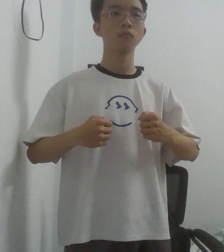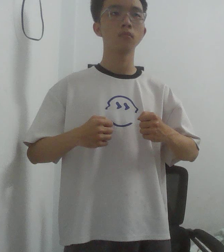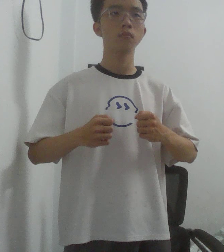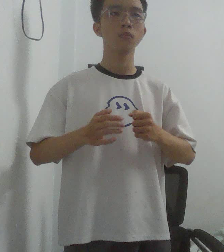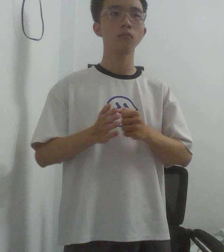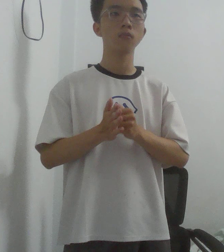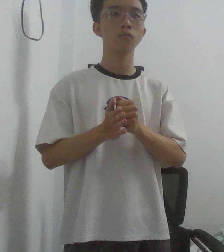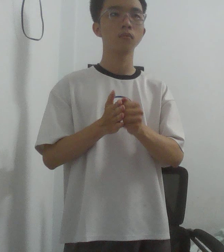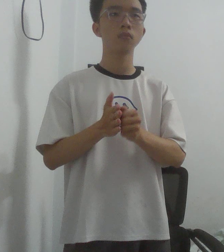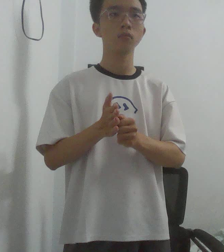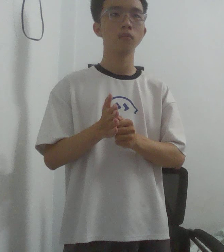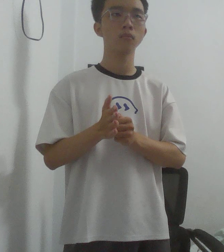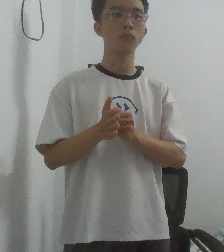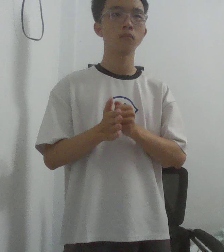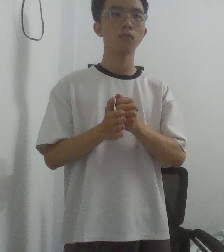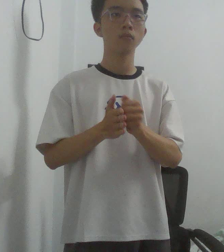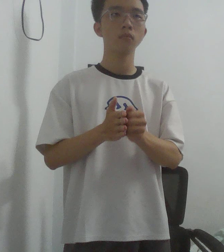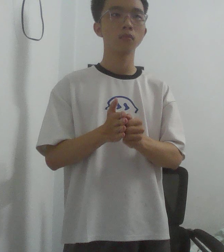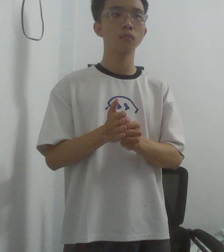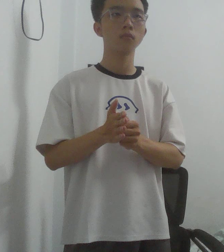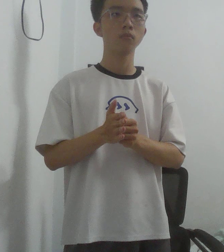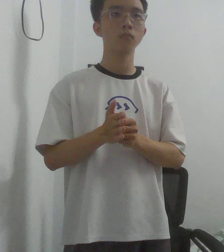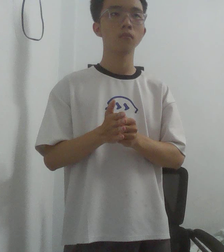thang